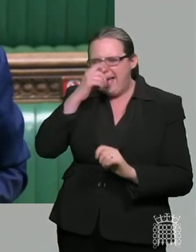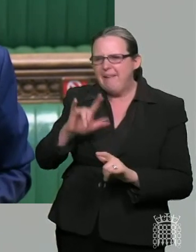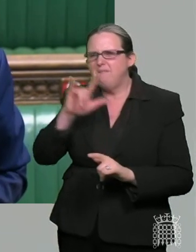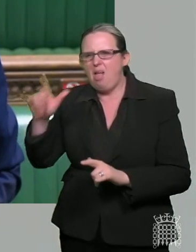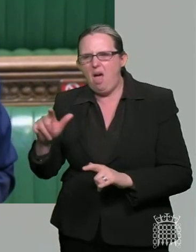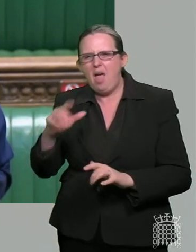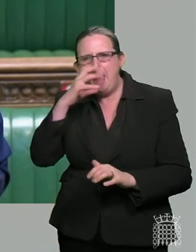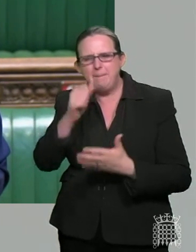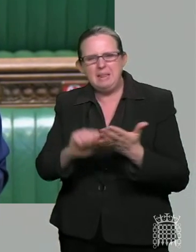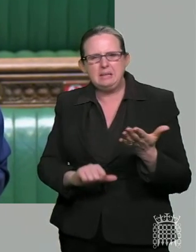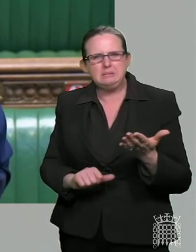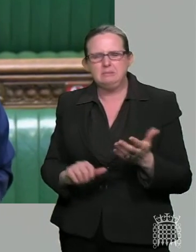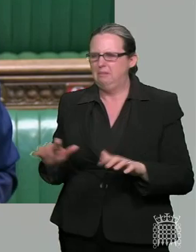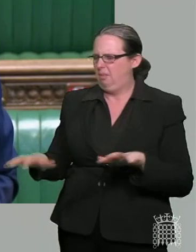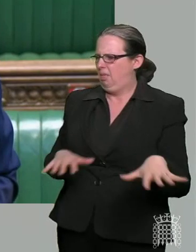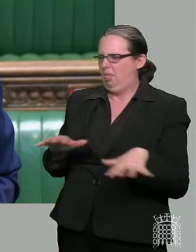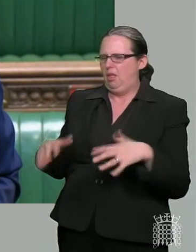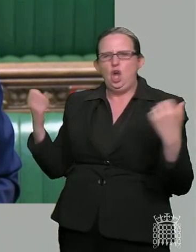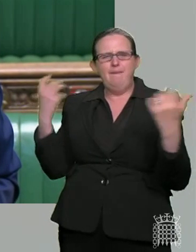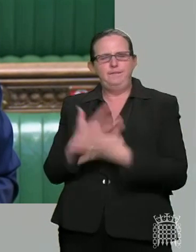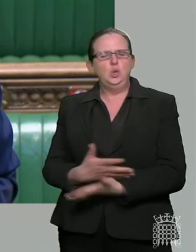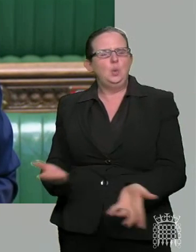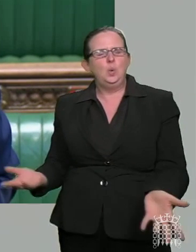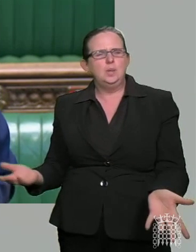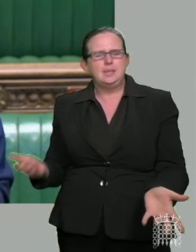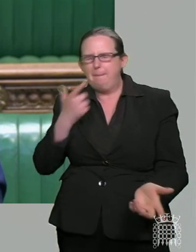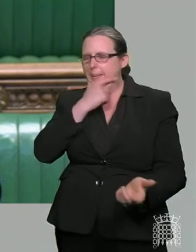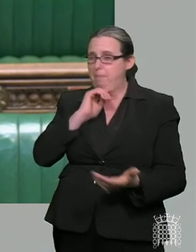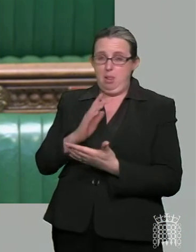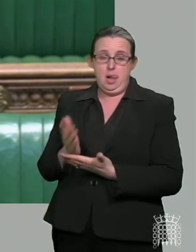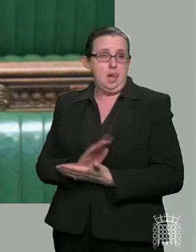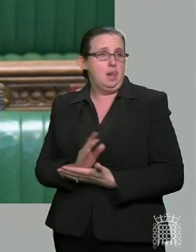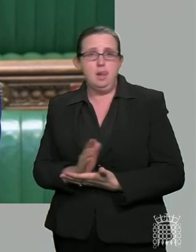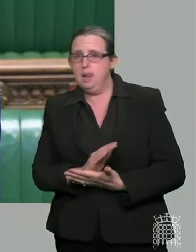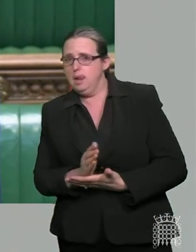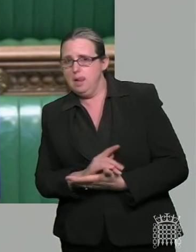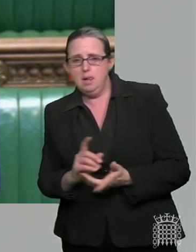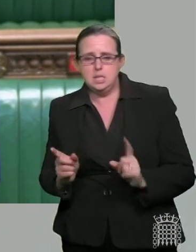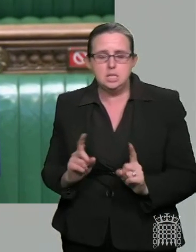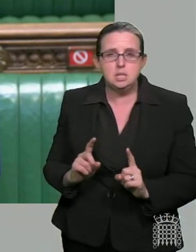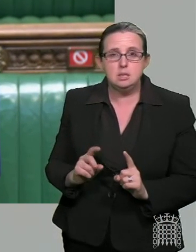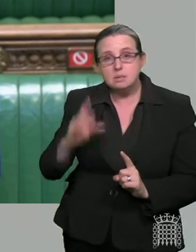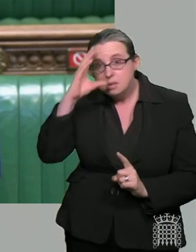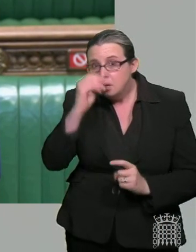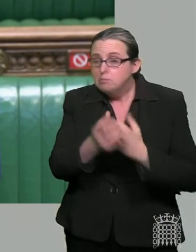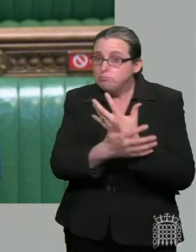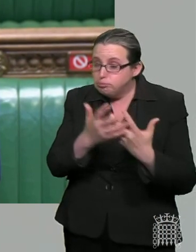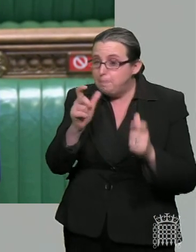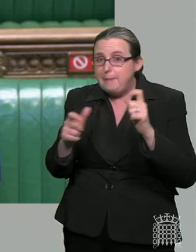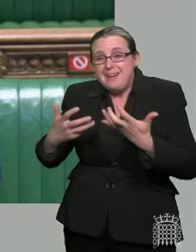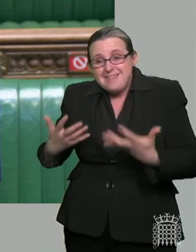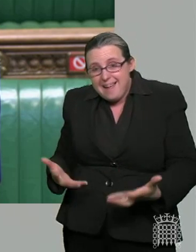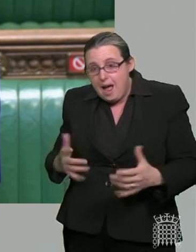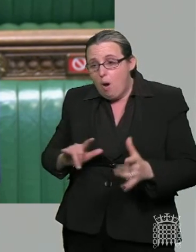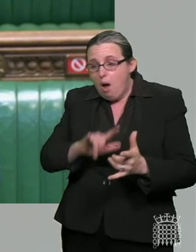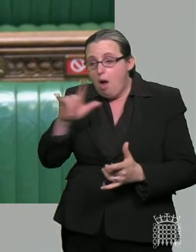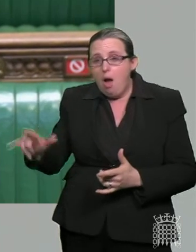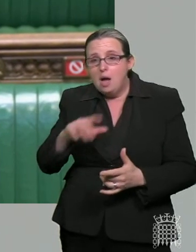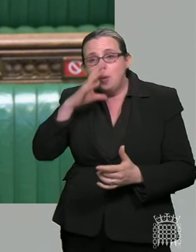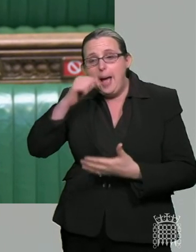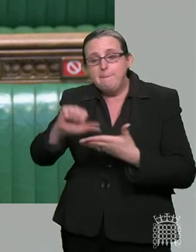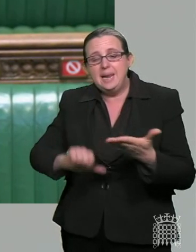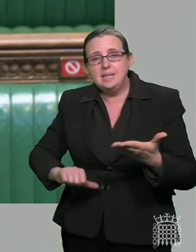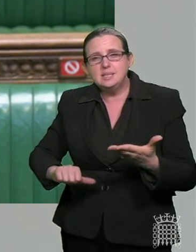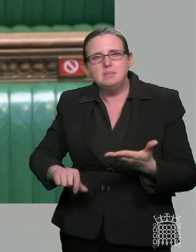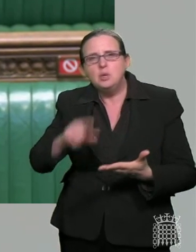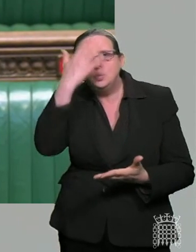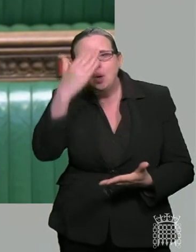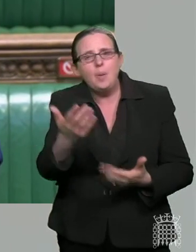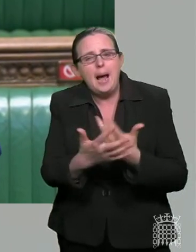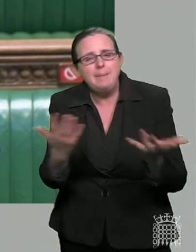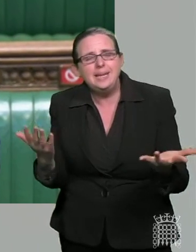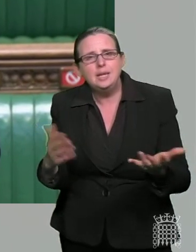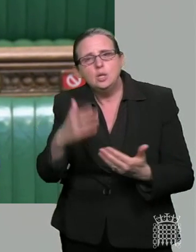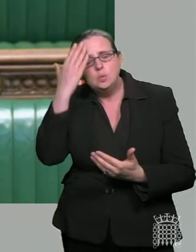The messaging is confused and contradictory. As a result, this week many people are now travelling to amber list countries, but the Government cannot say how many or when.